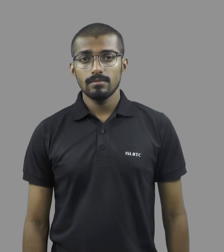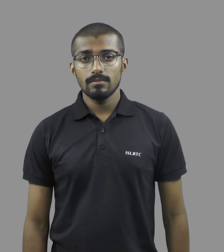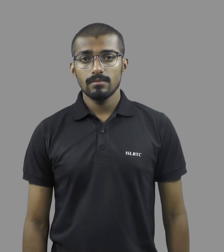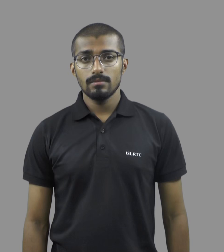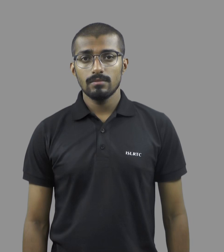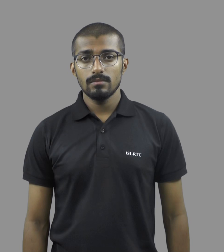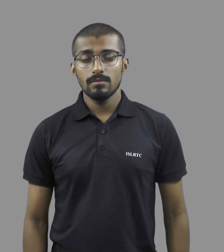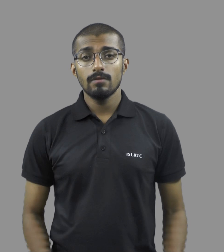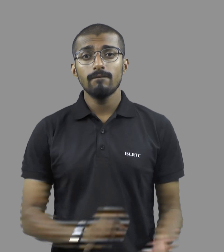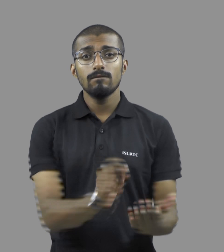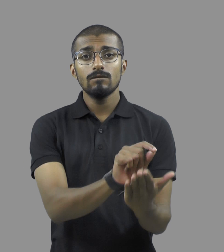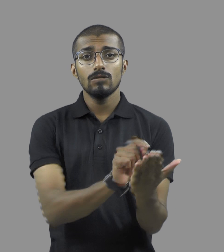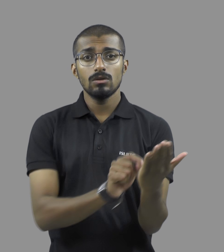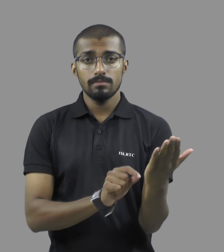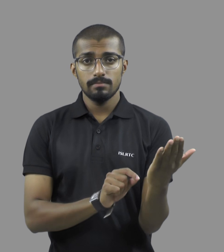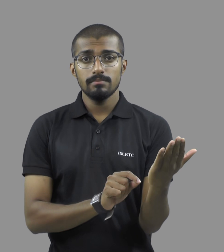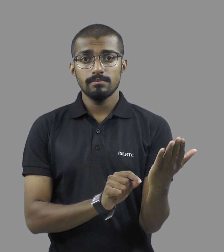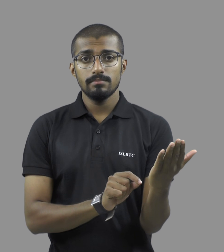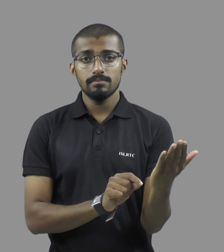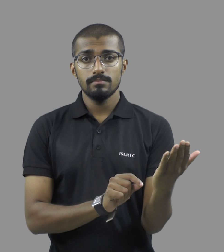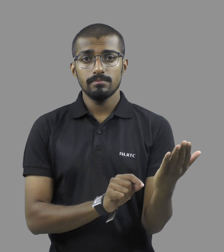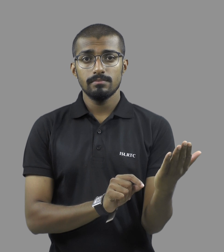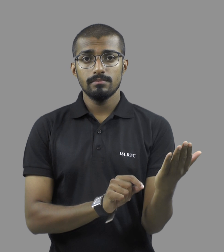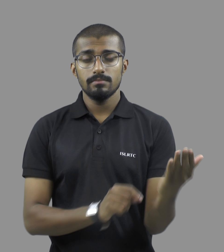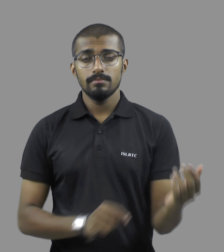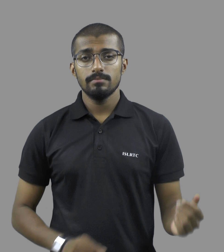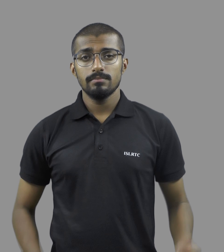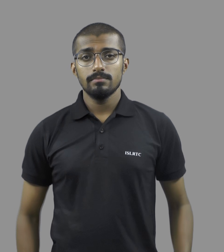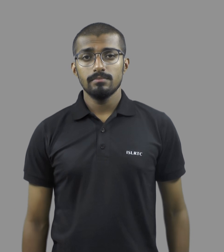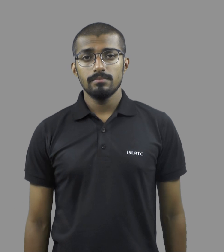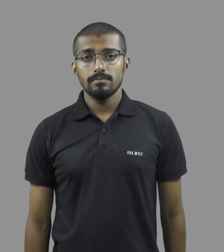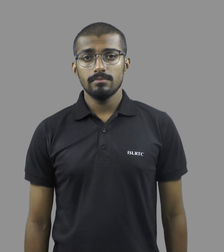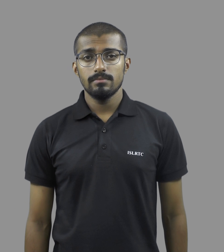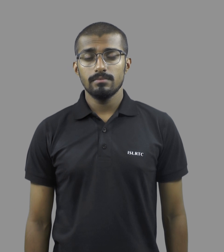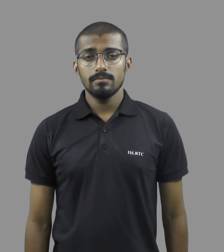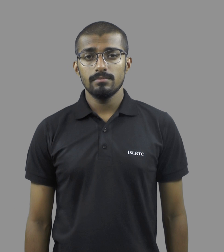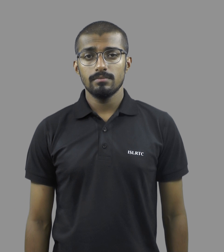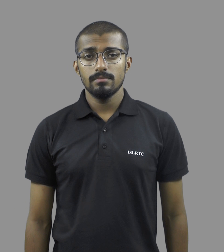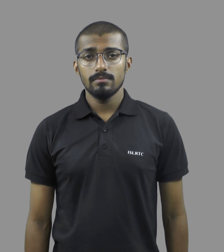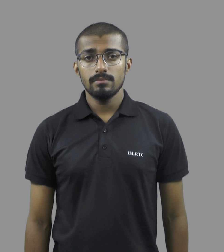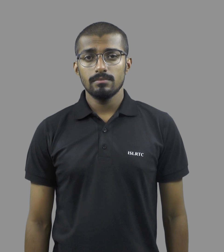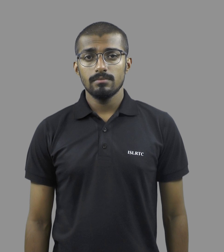Form